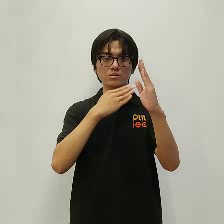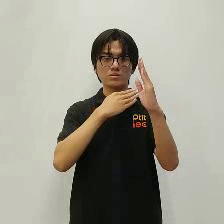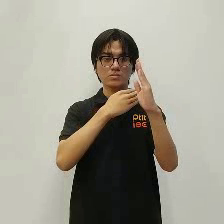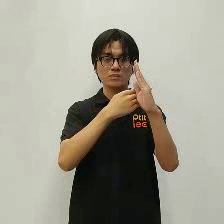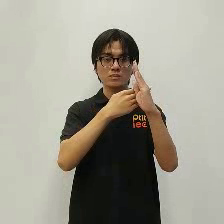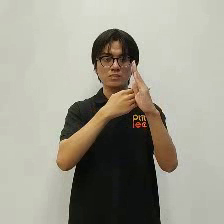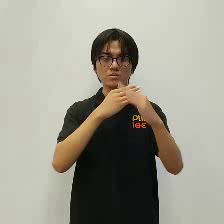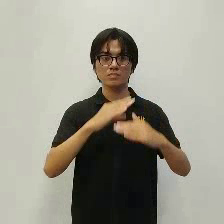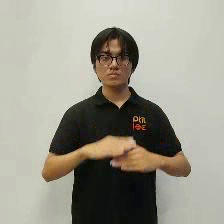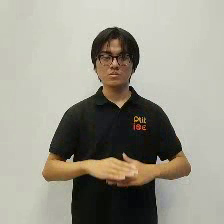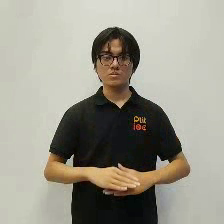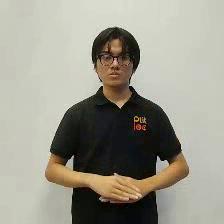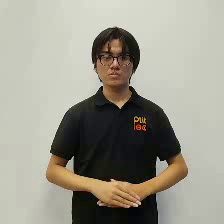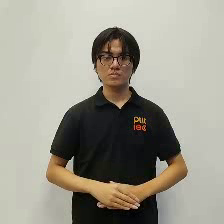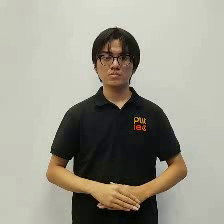Trường học